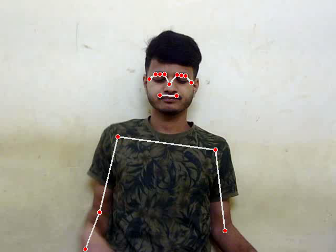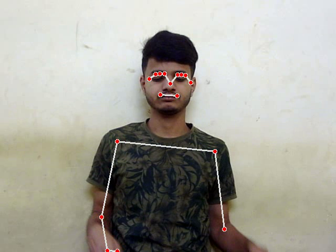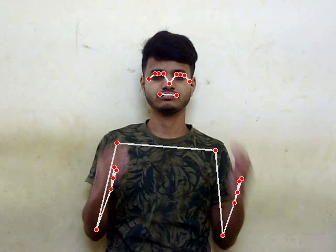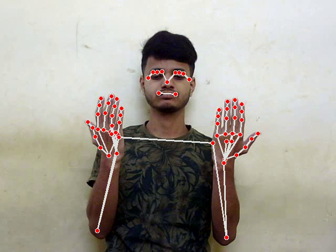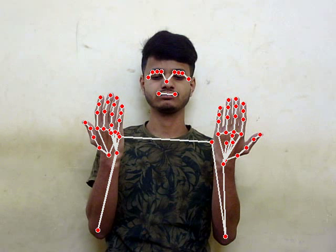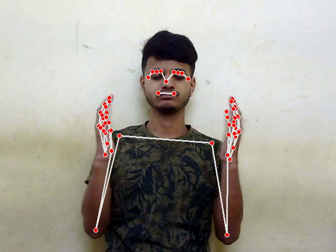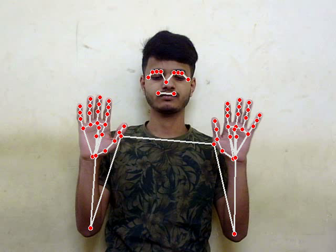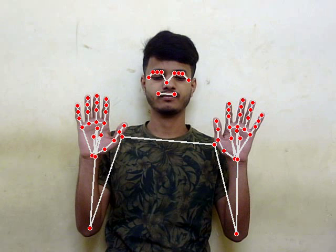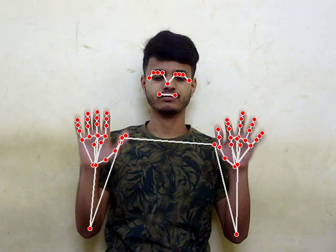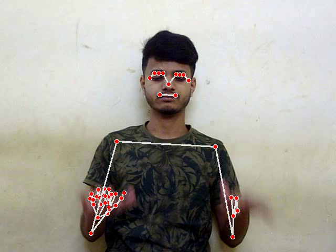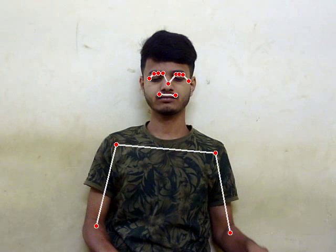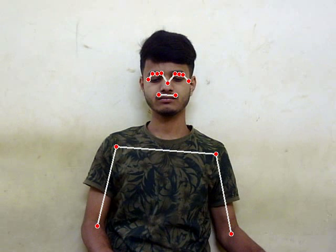do not want